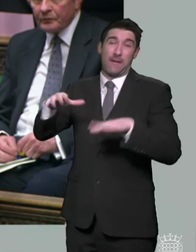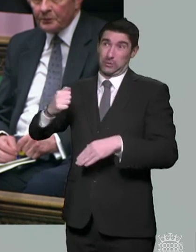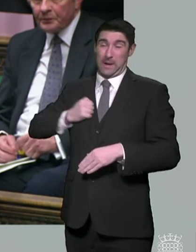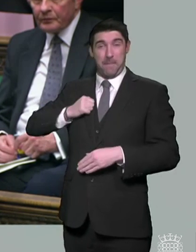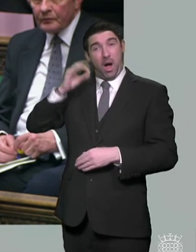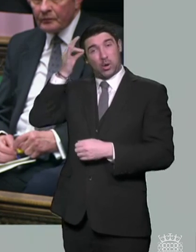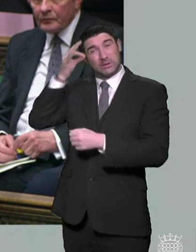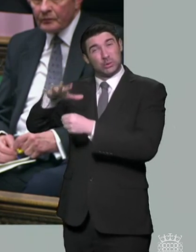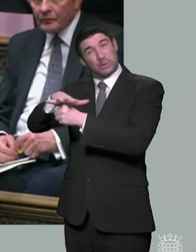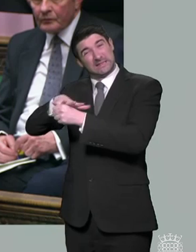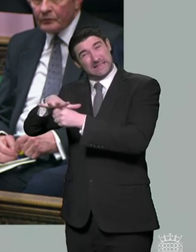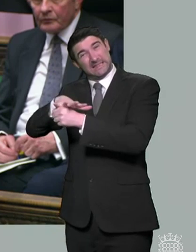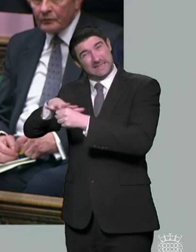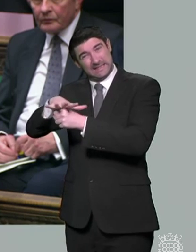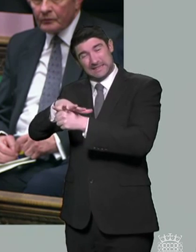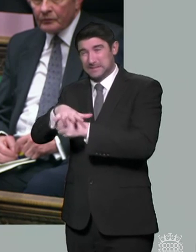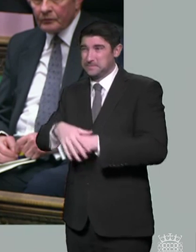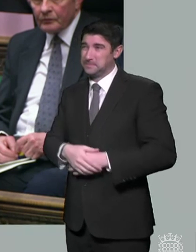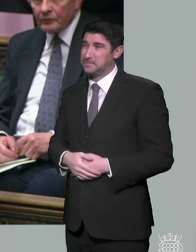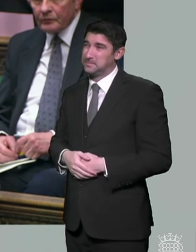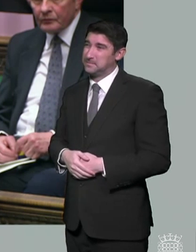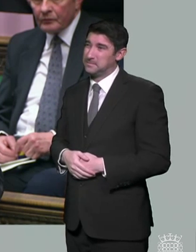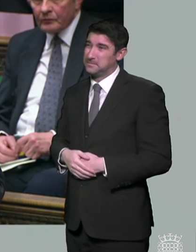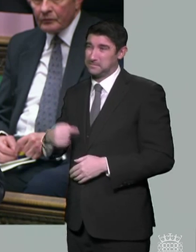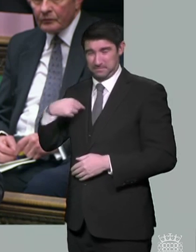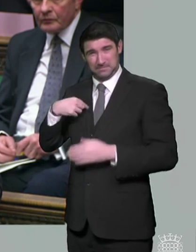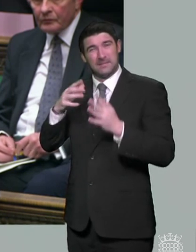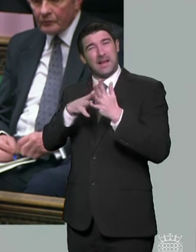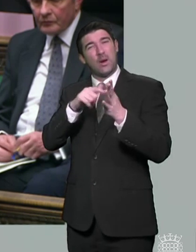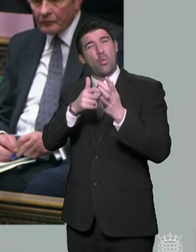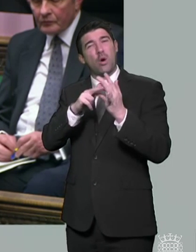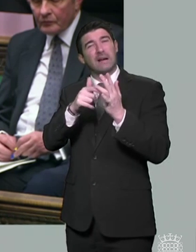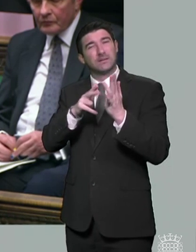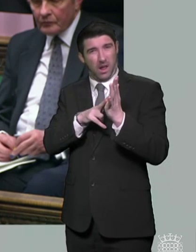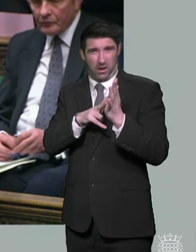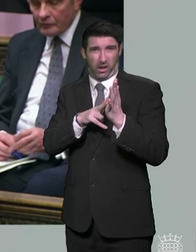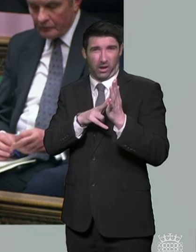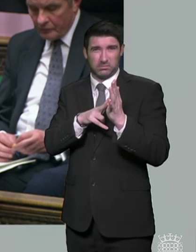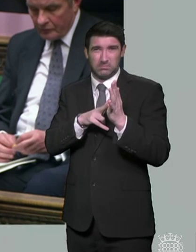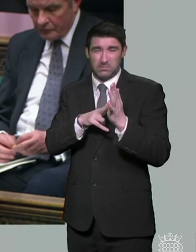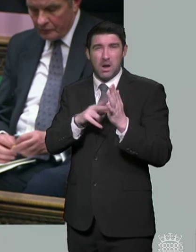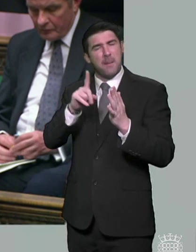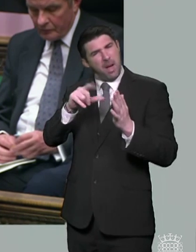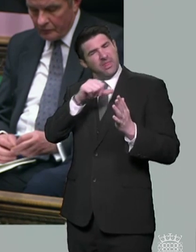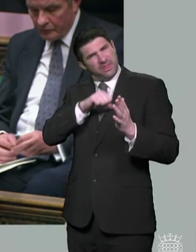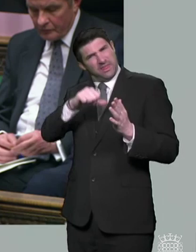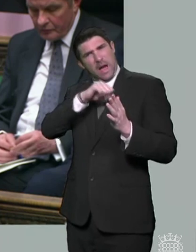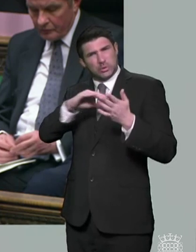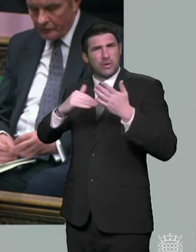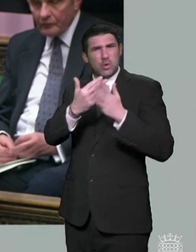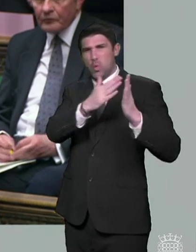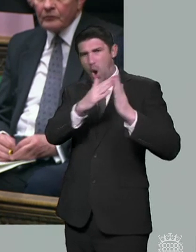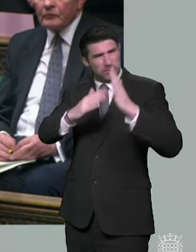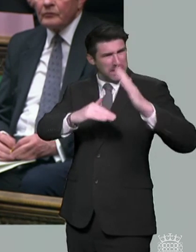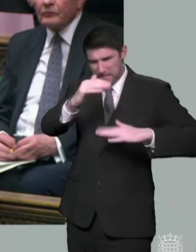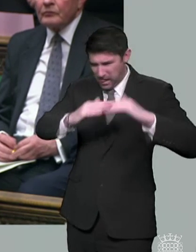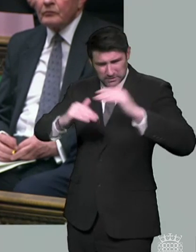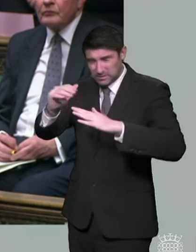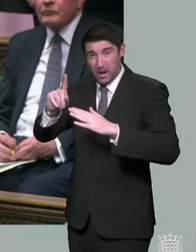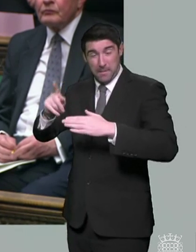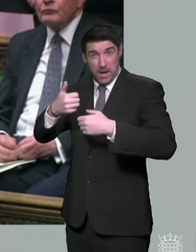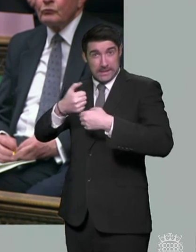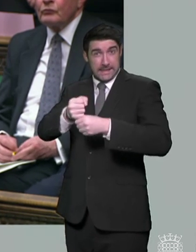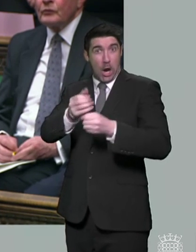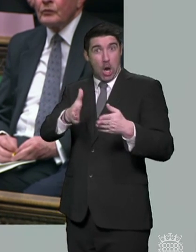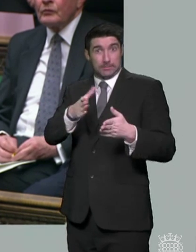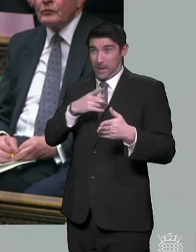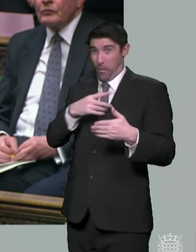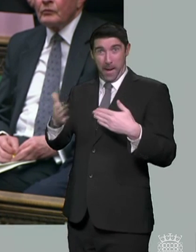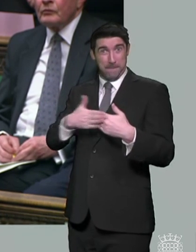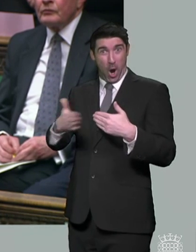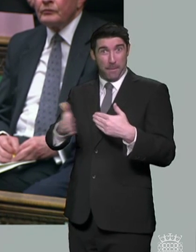At the same time, the population has expanded, with thousands of new homes being built in Warrington and putting pressure on services, particularly at the general hospital.